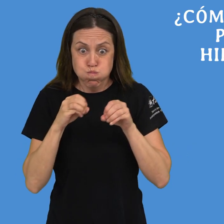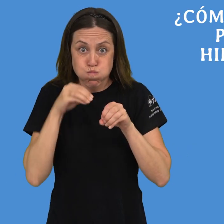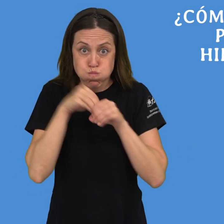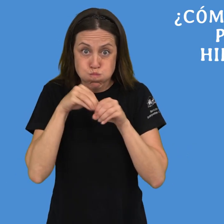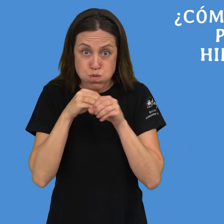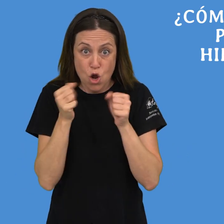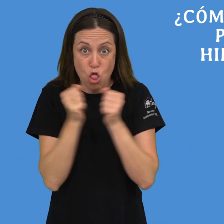dentro